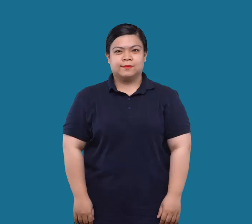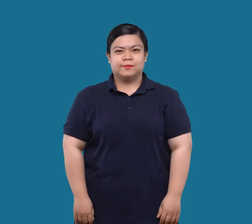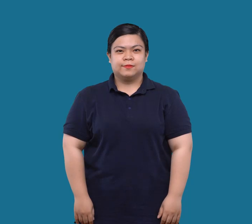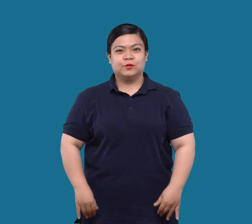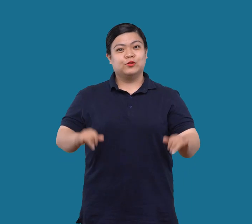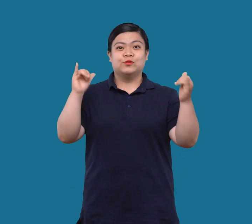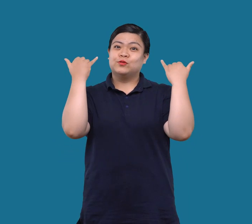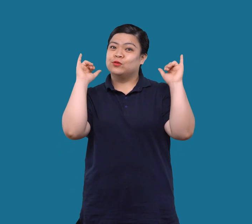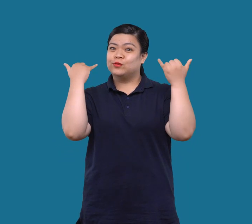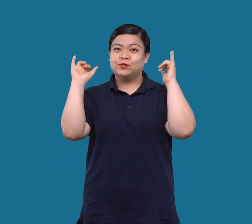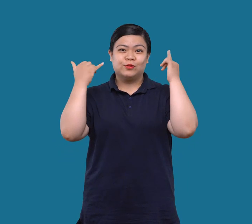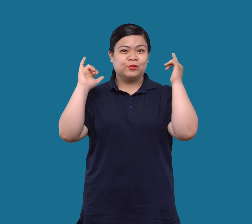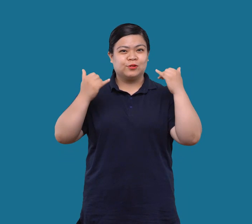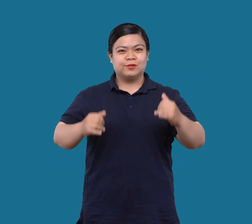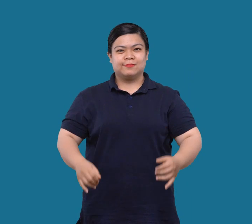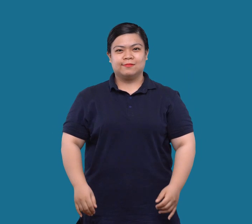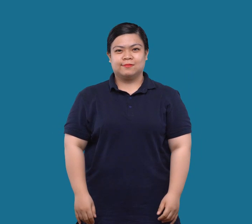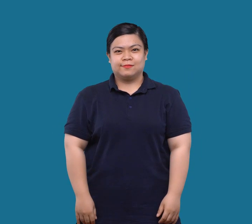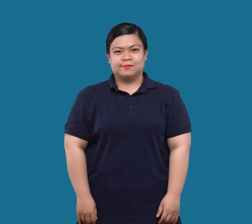chơi